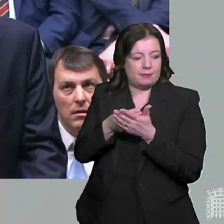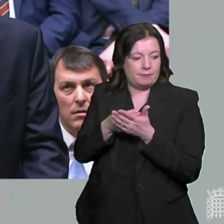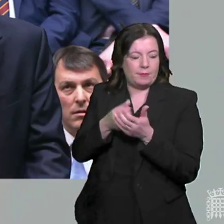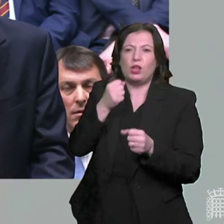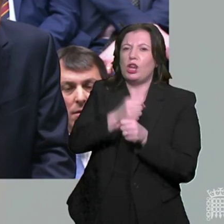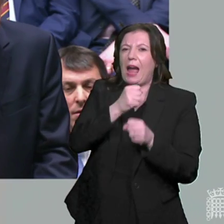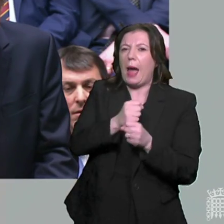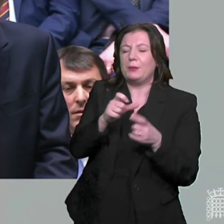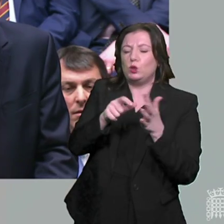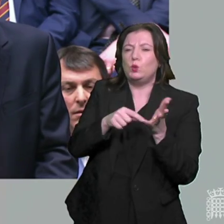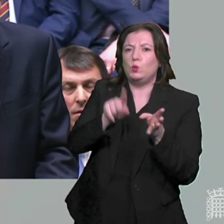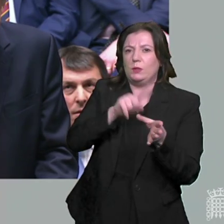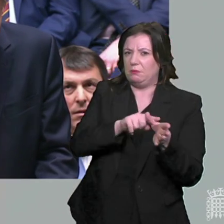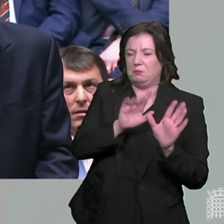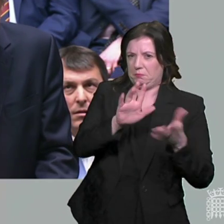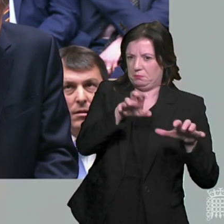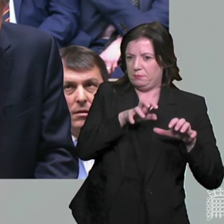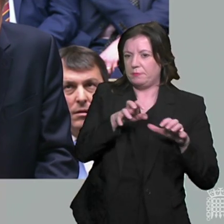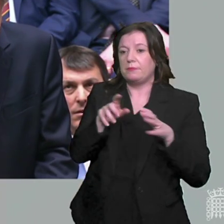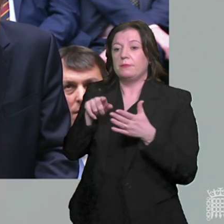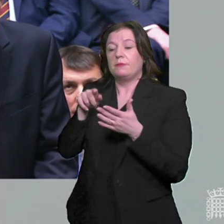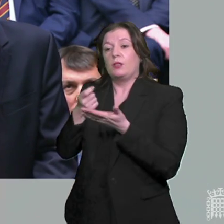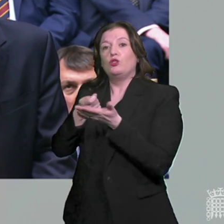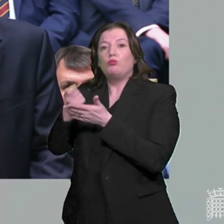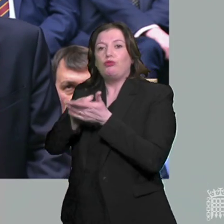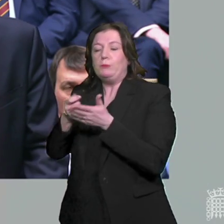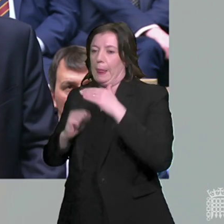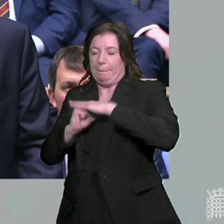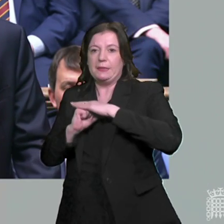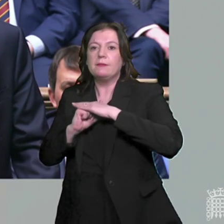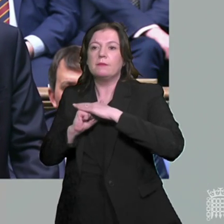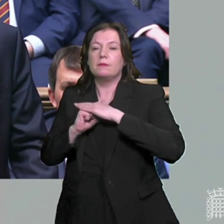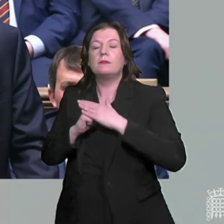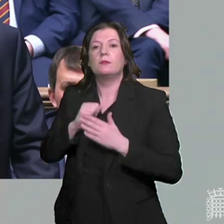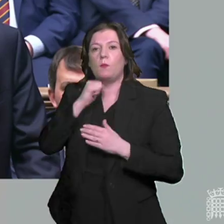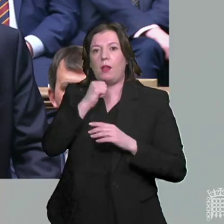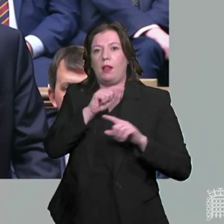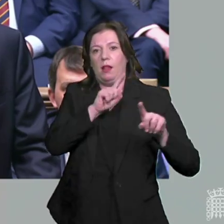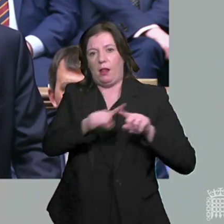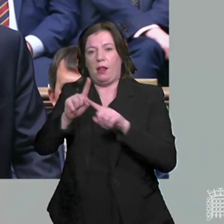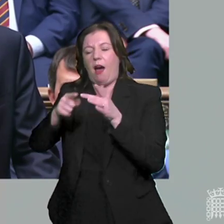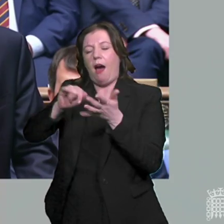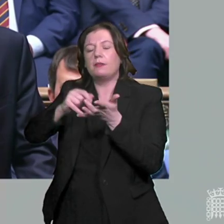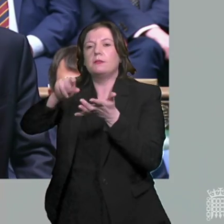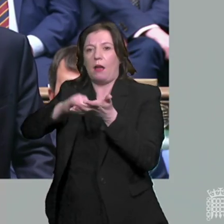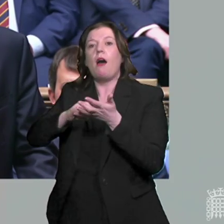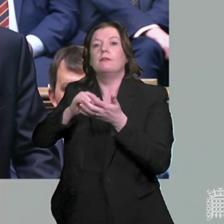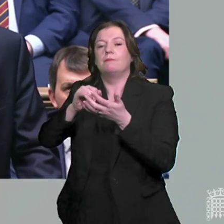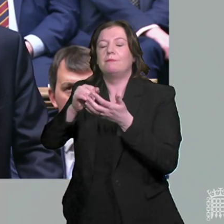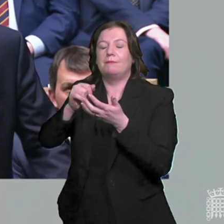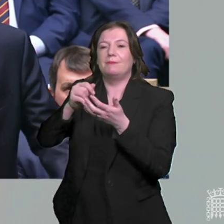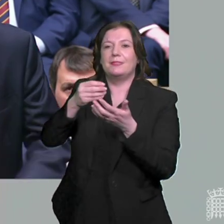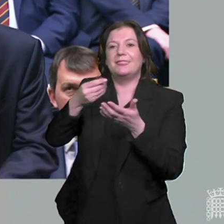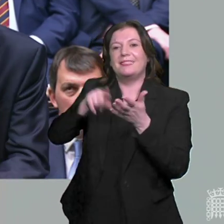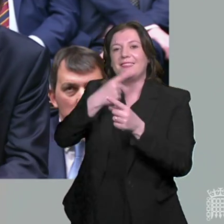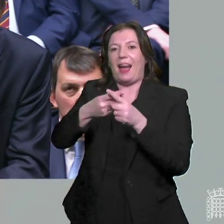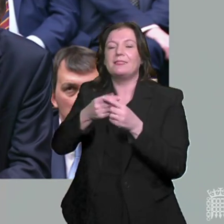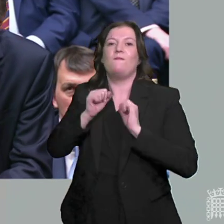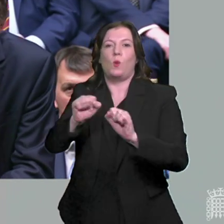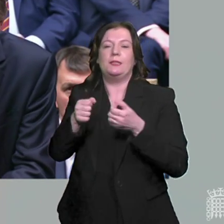We are also maintaining the starting rate for savings and ISA subscription limits, and we will bring forward a range of measures to tackle promoters of tax avoidance schemes.